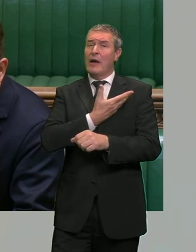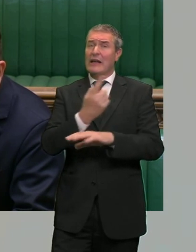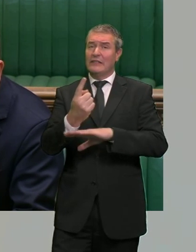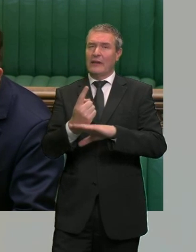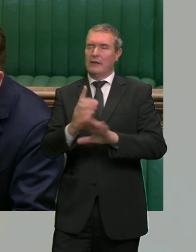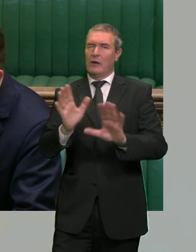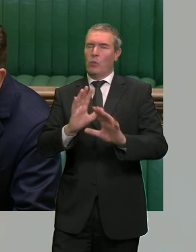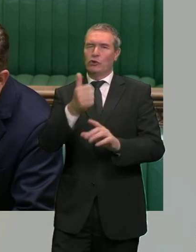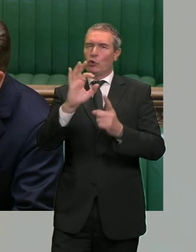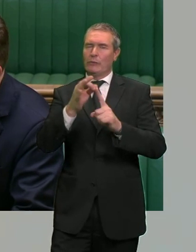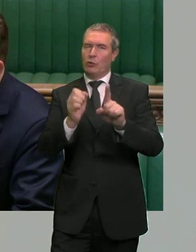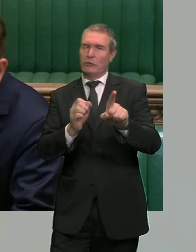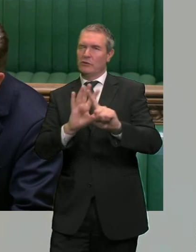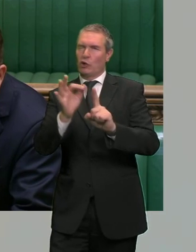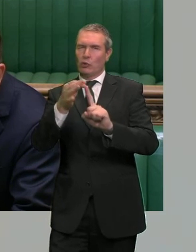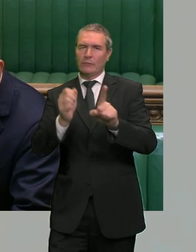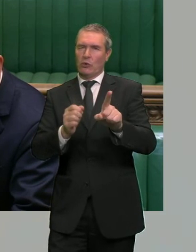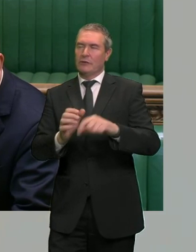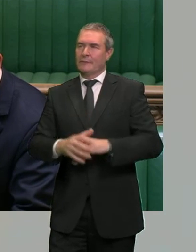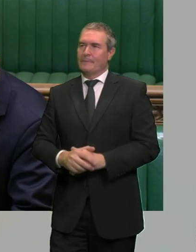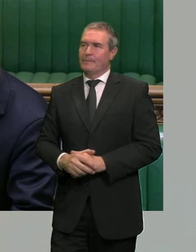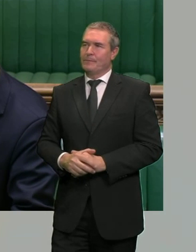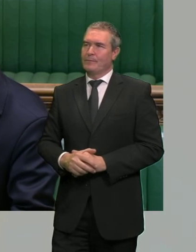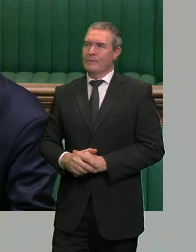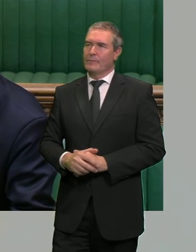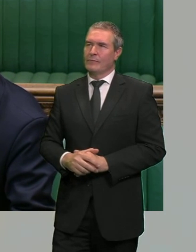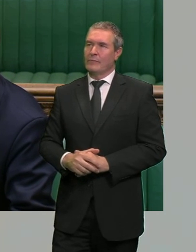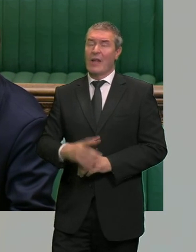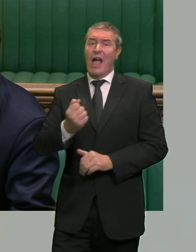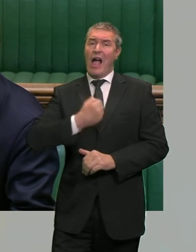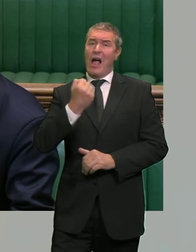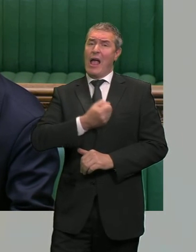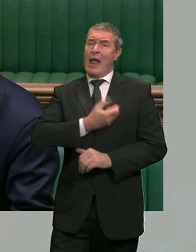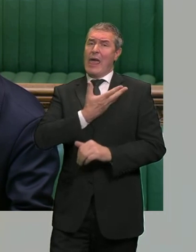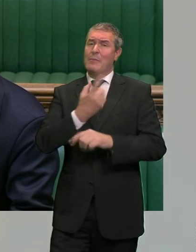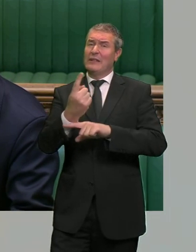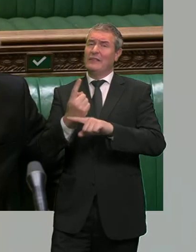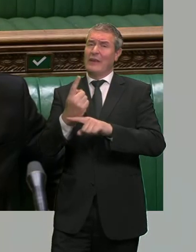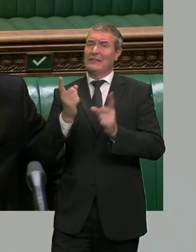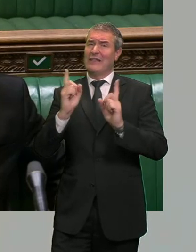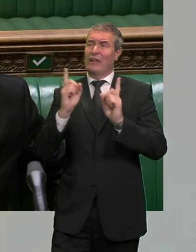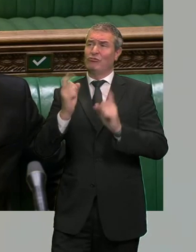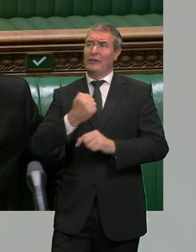It really was not a good point; if you think that is a good point, you have got real problems.